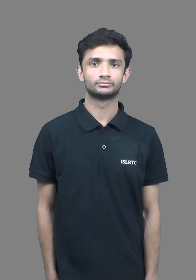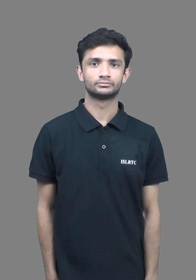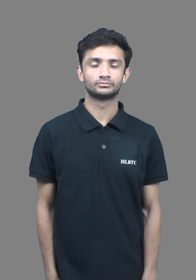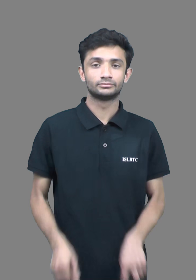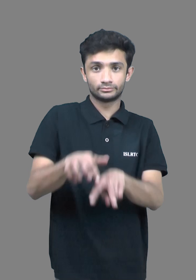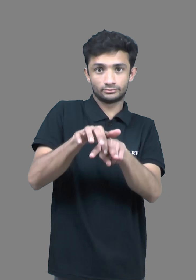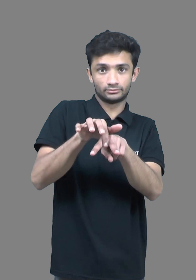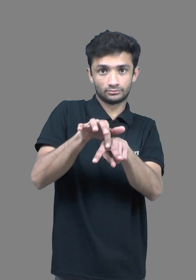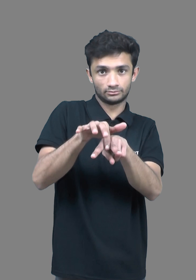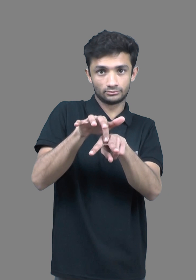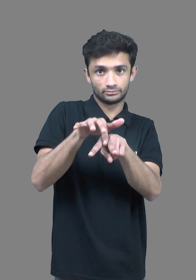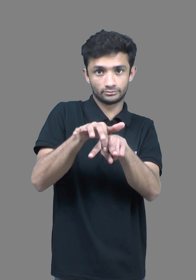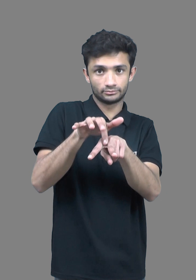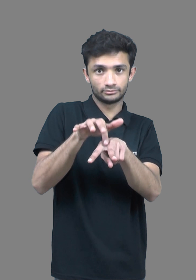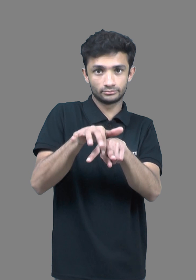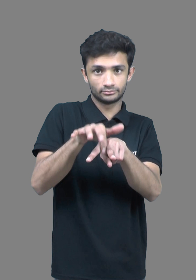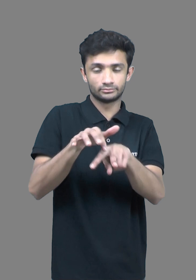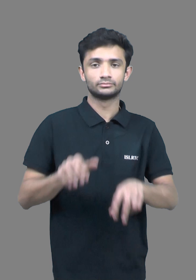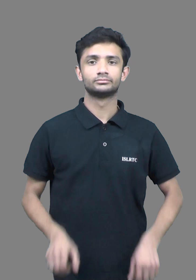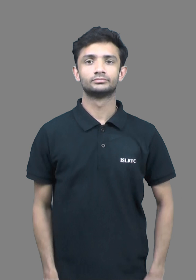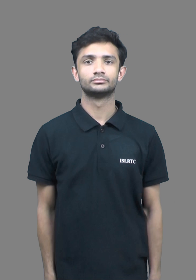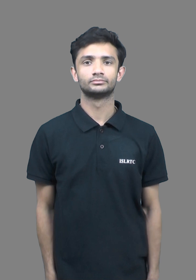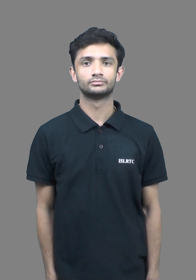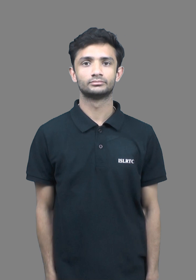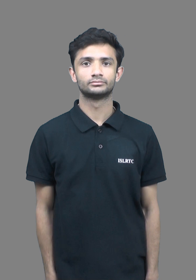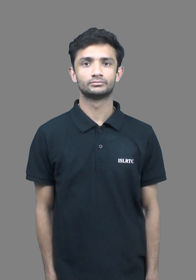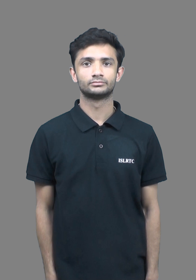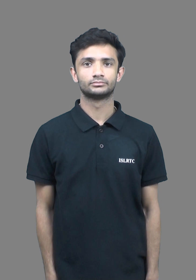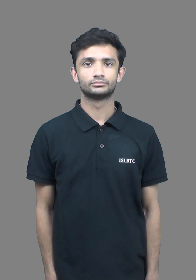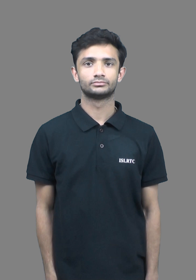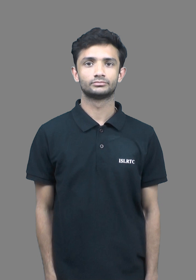Masturbation (Females)